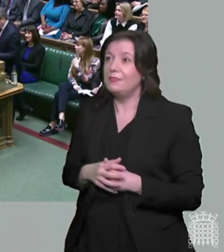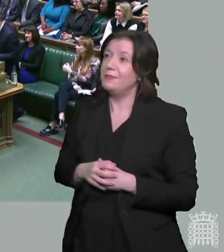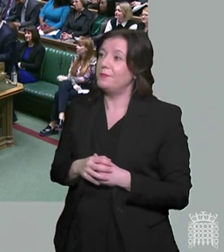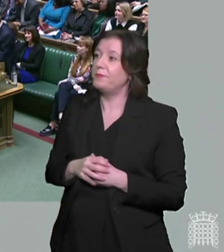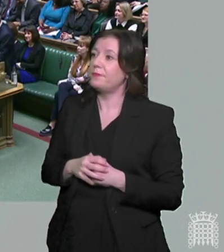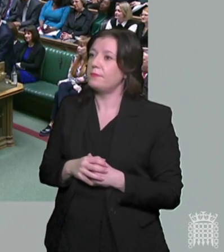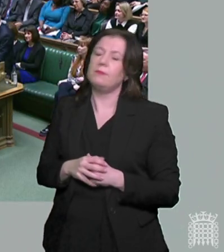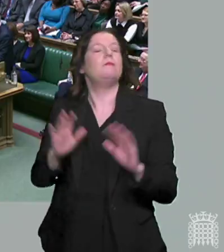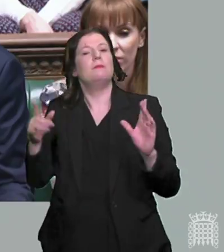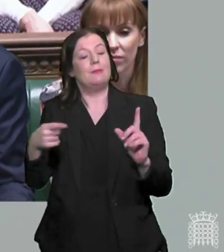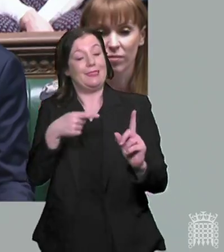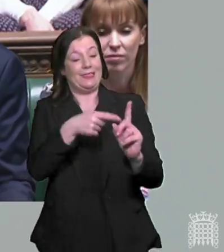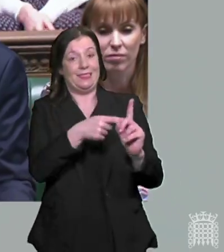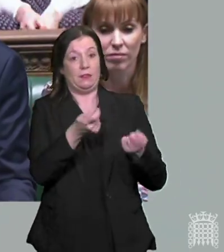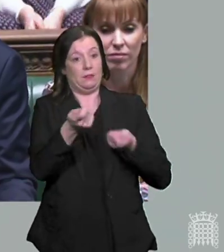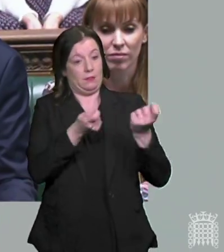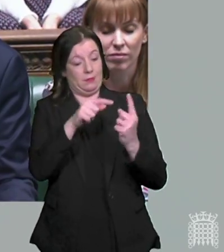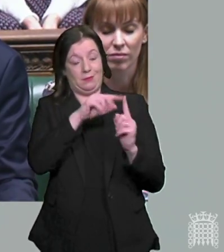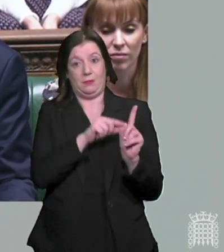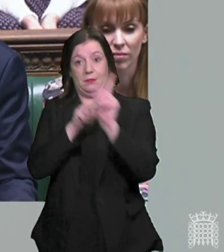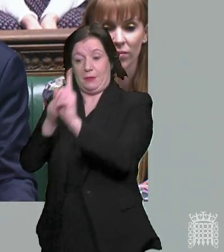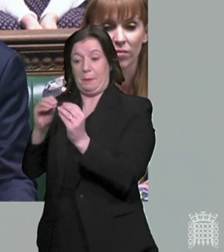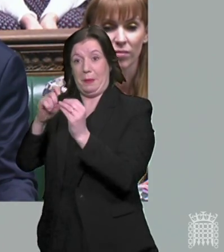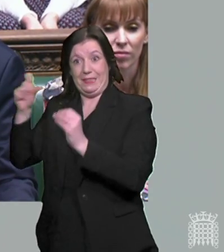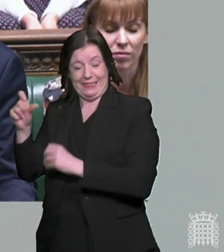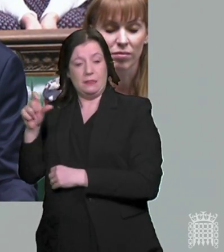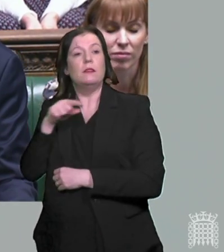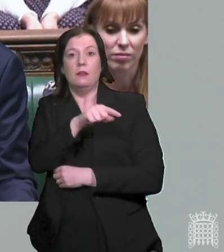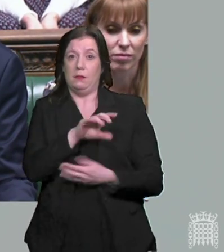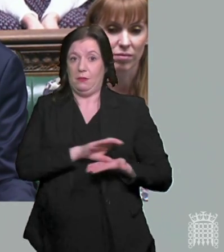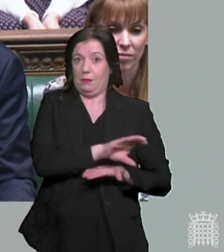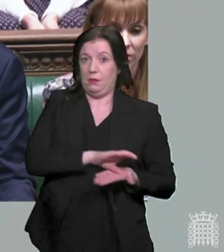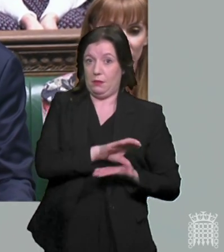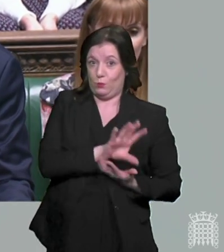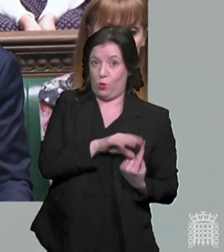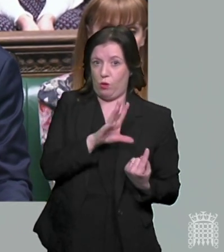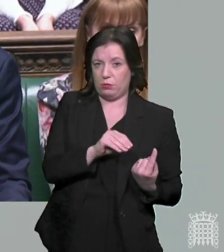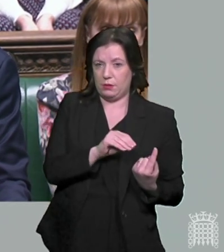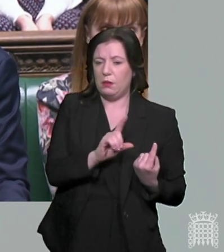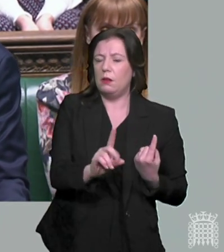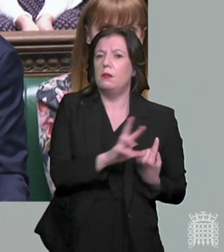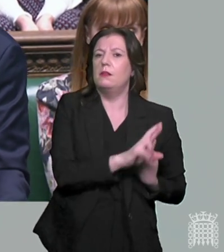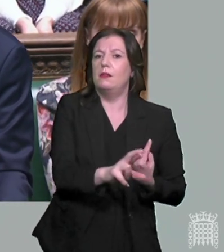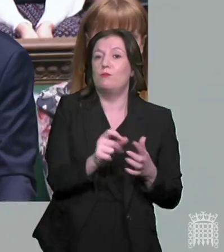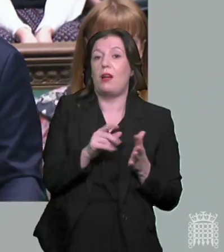The chair of the BBC is no ordinary Tory donor. He is so close to the Prime Minister that he has been described as the Prime Minister’s mentor.